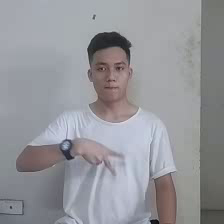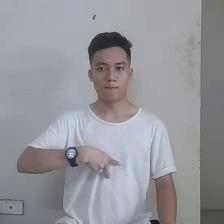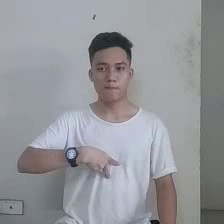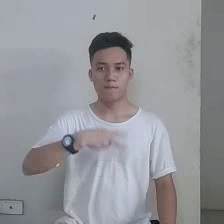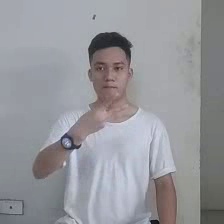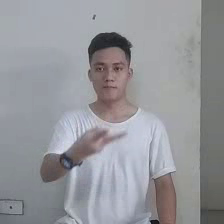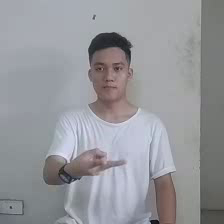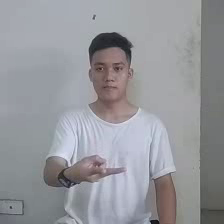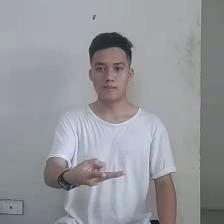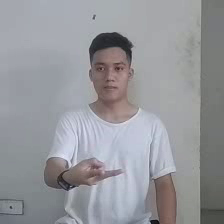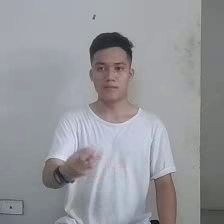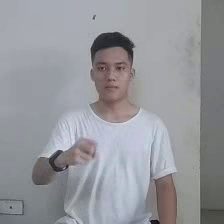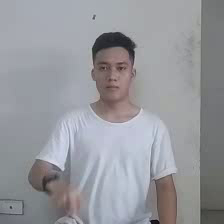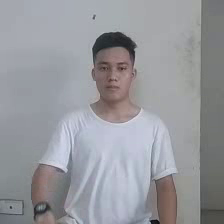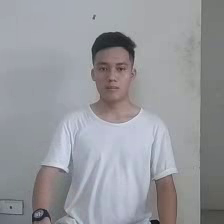Hy sinh